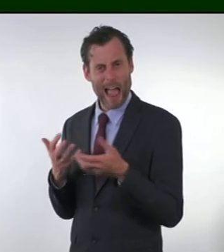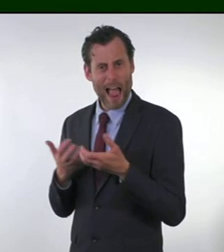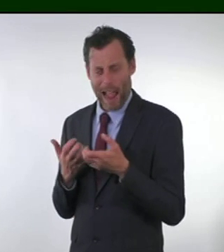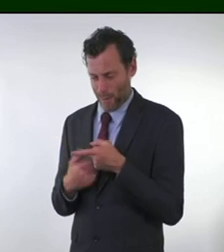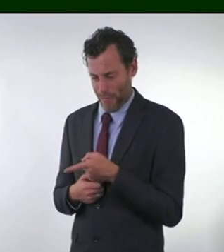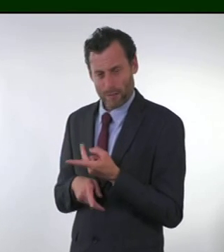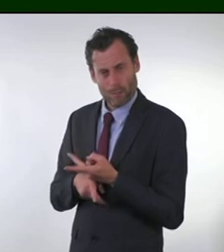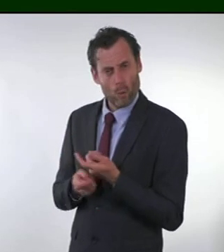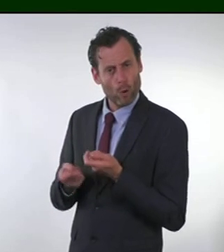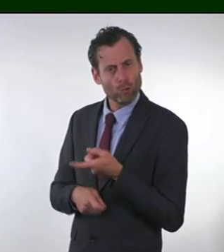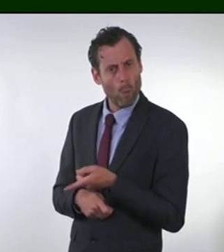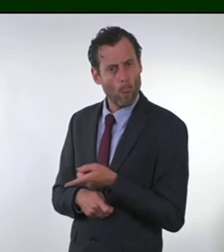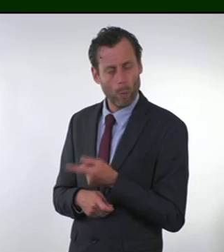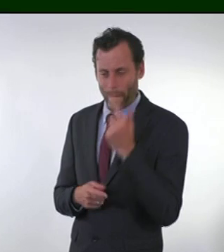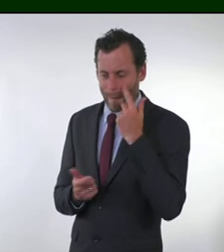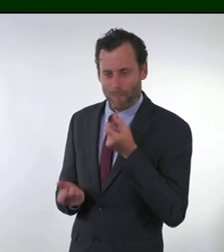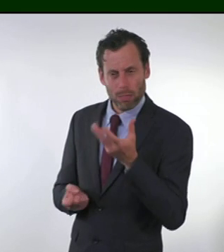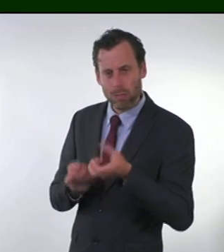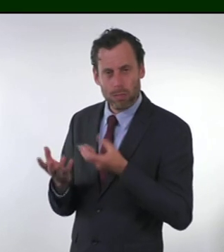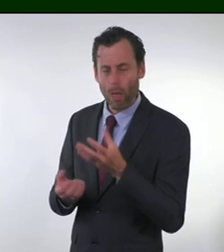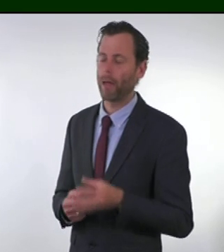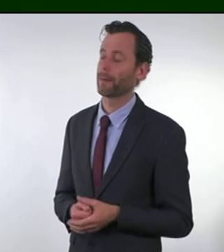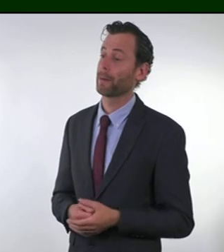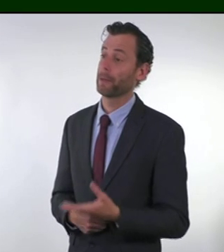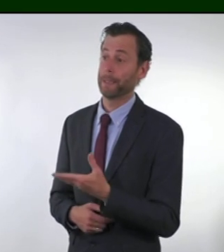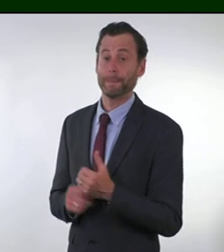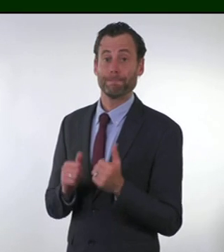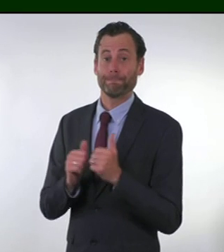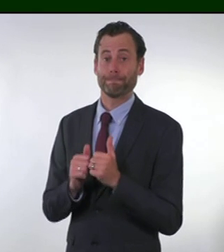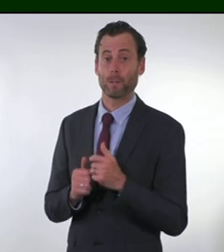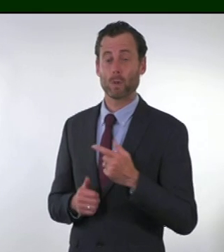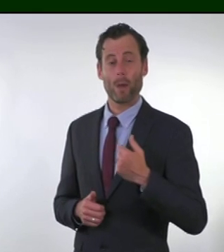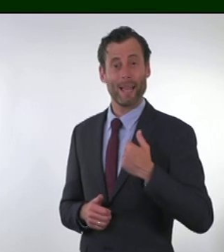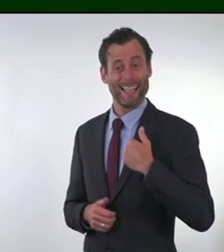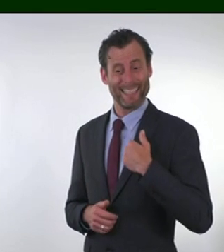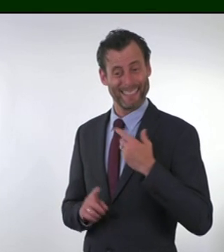I am very grateful to my honourable Friend for those comments, and he is absolutely right about how I have approached this.